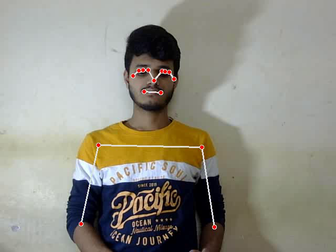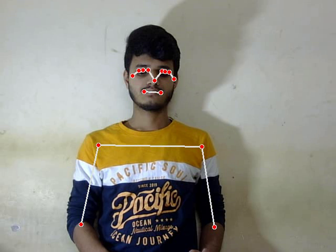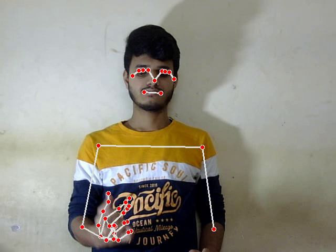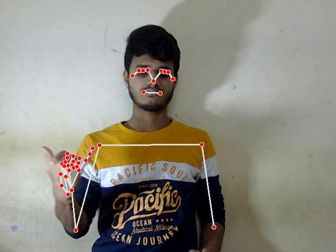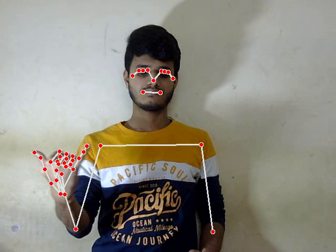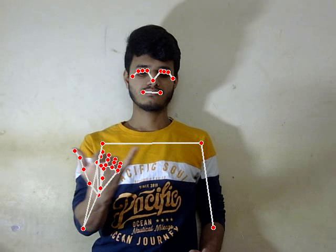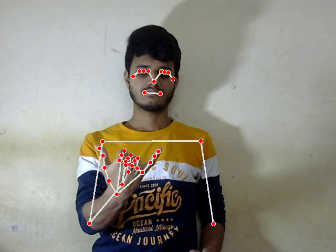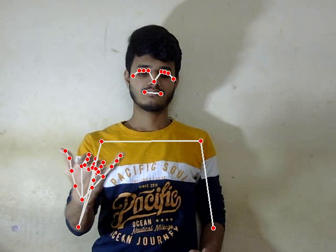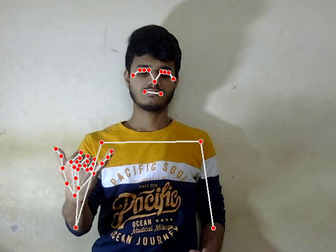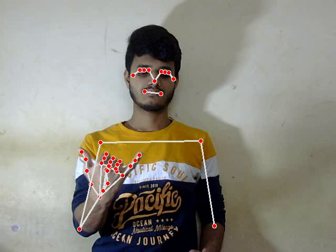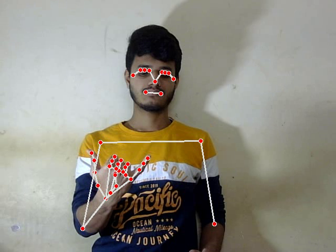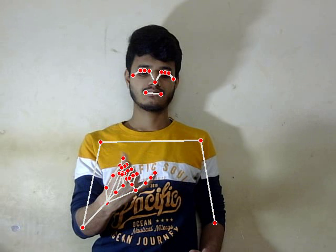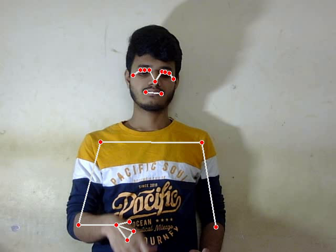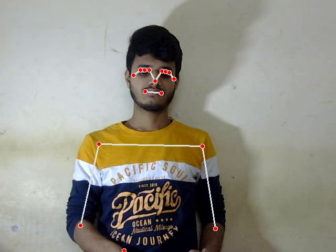same